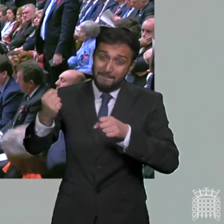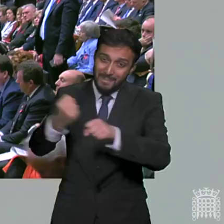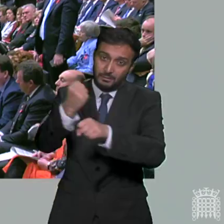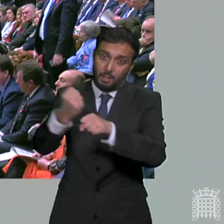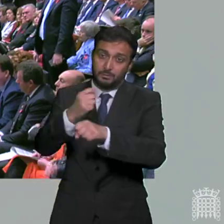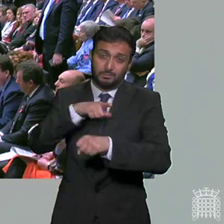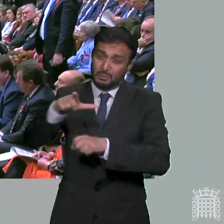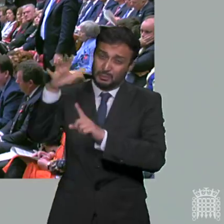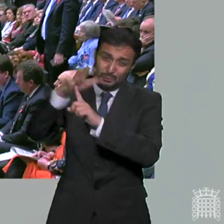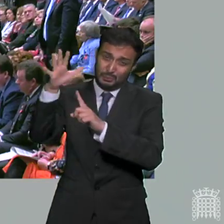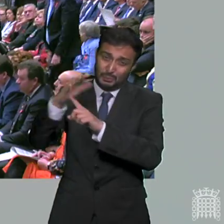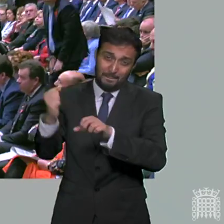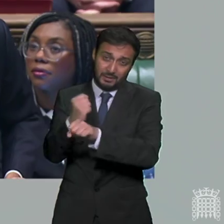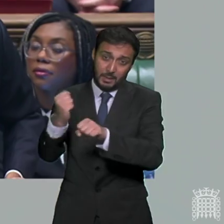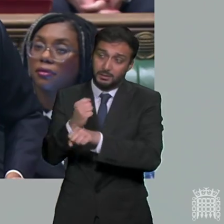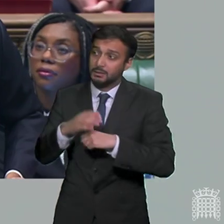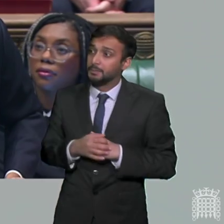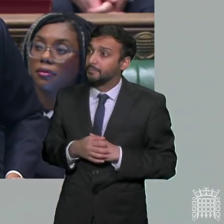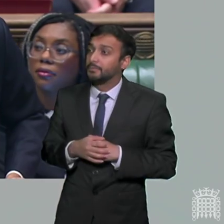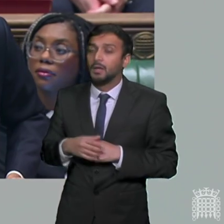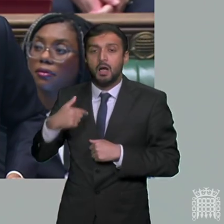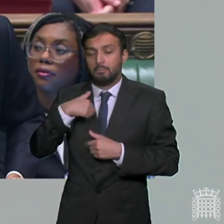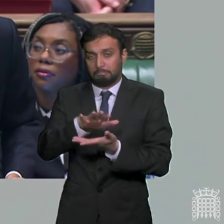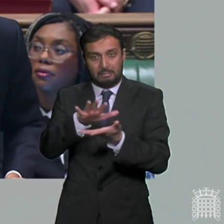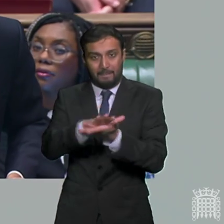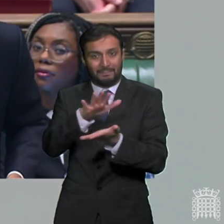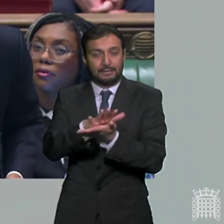I am very happy to look at that for my honourable Friend.